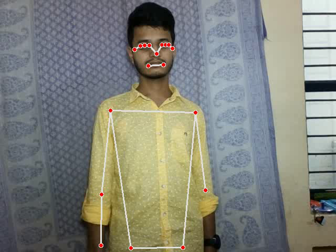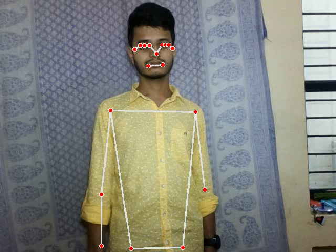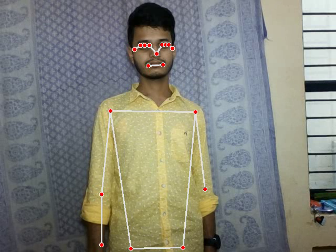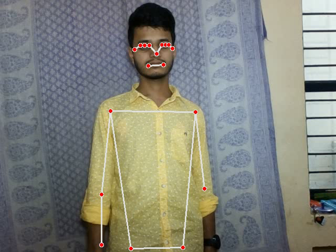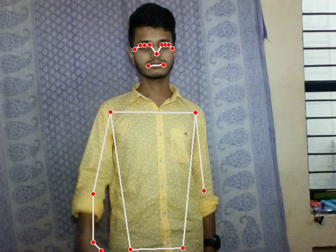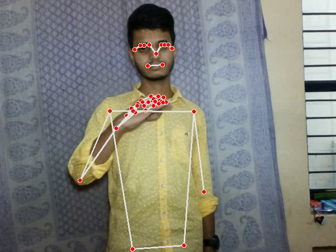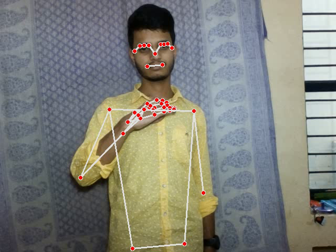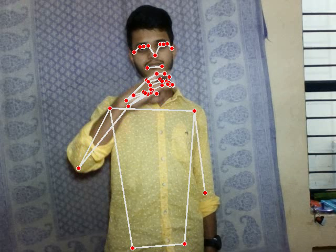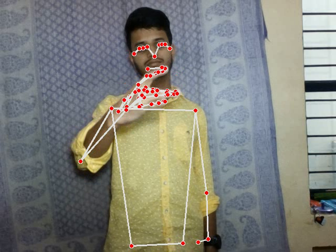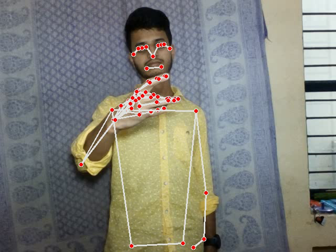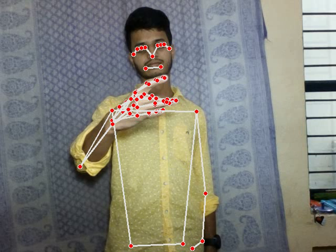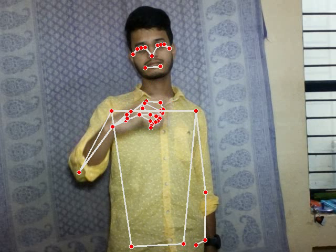like